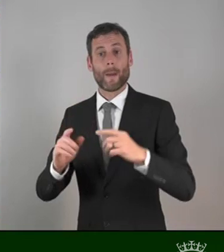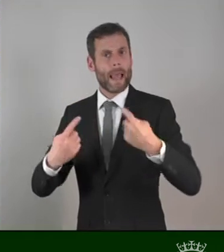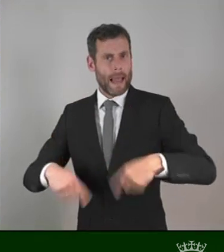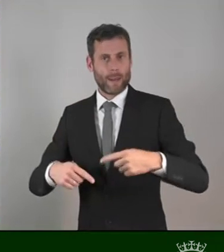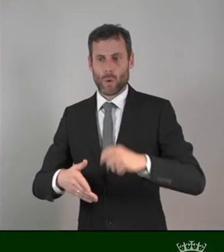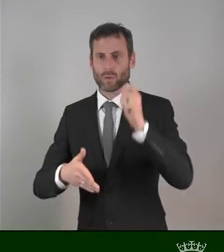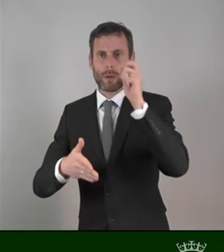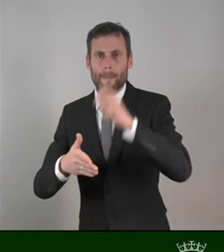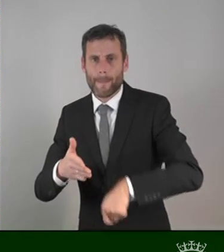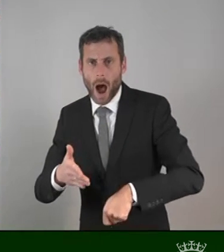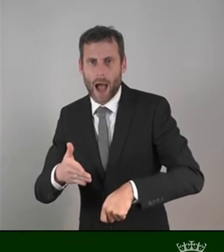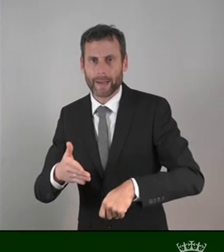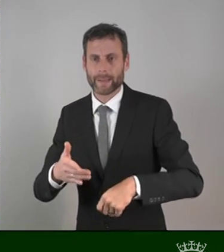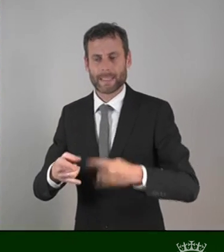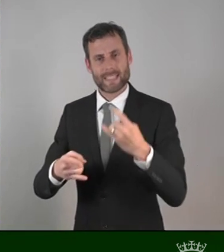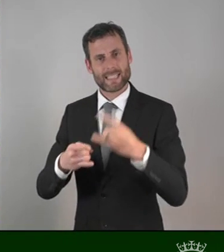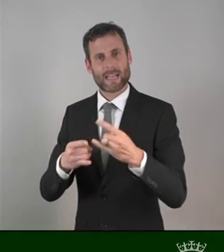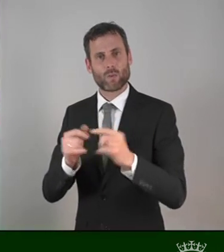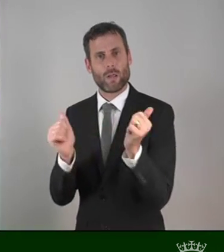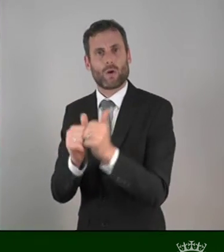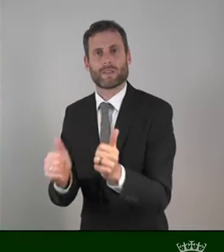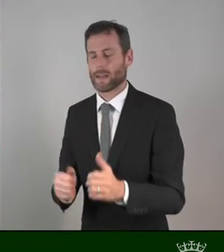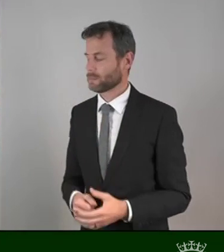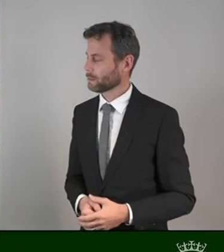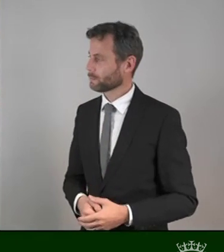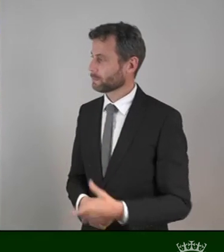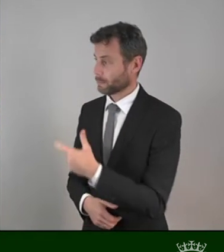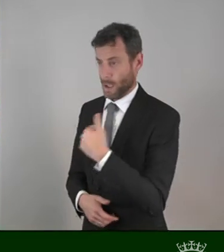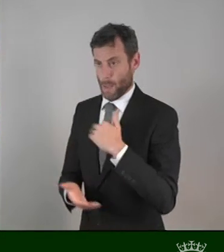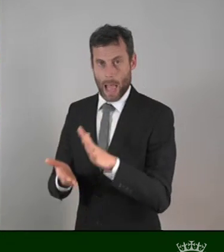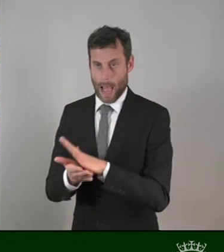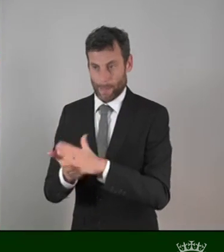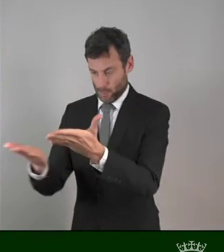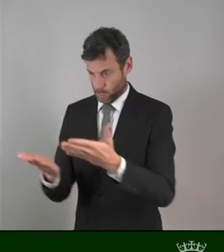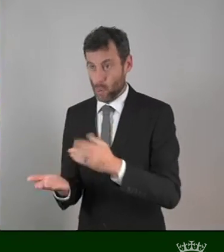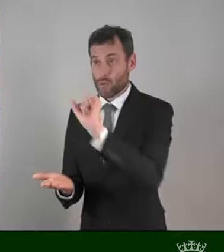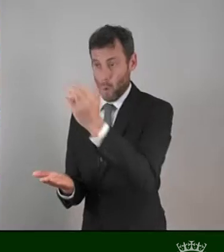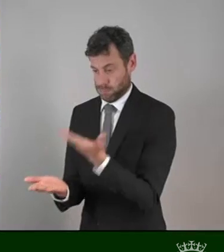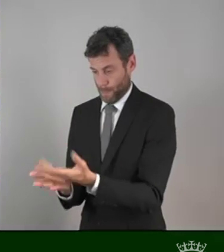I am certainly happy to look at the proposals if the honourable Lady wishes to bring them forward to the House.